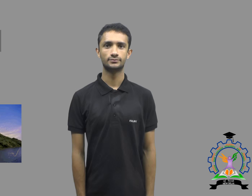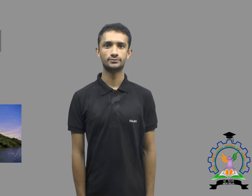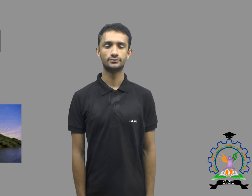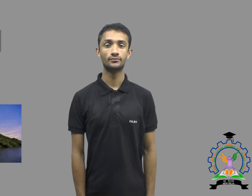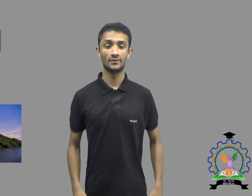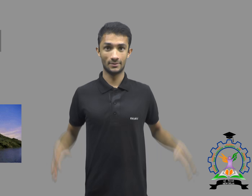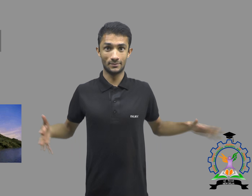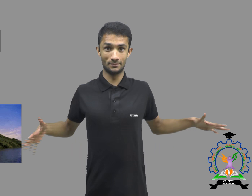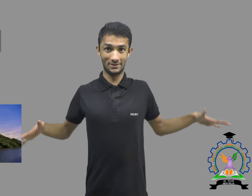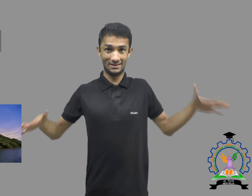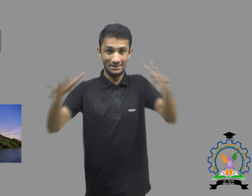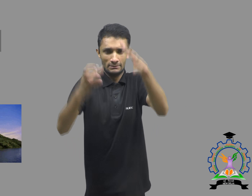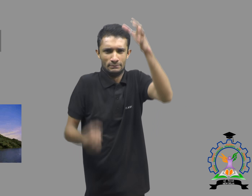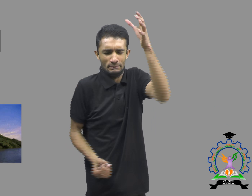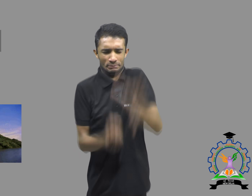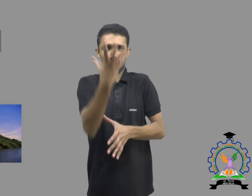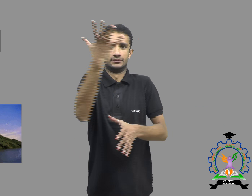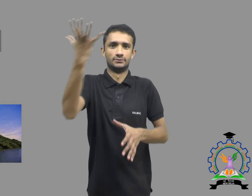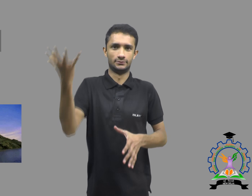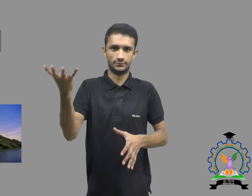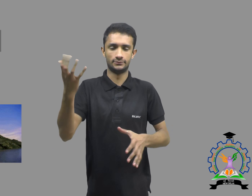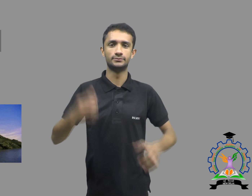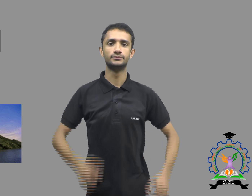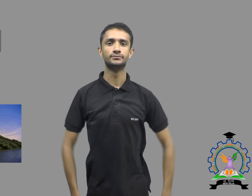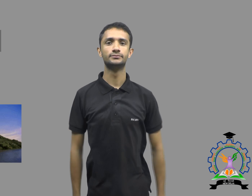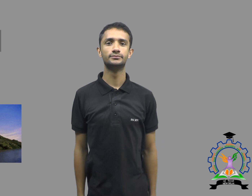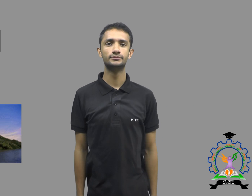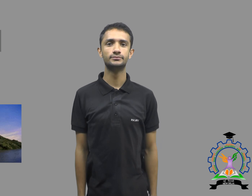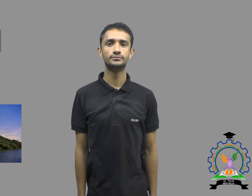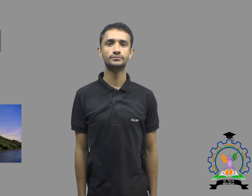Volcano